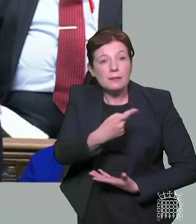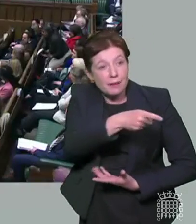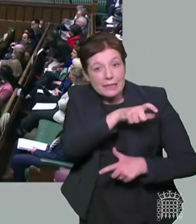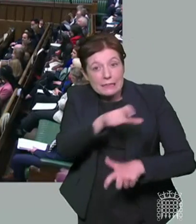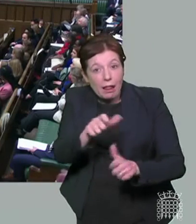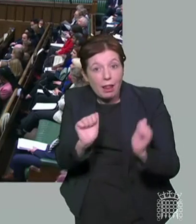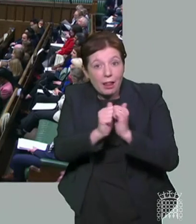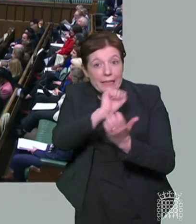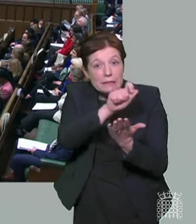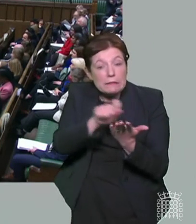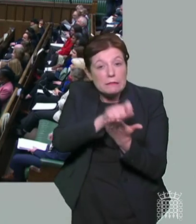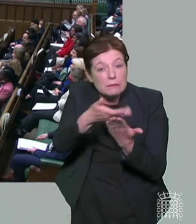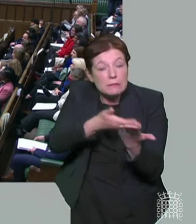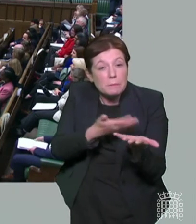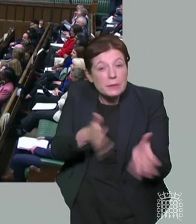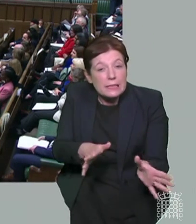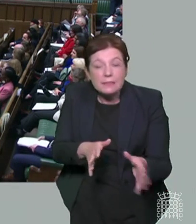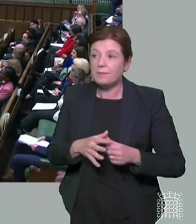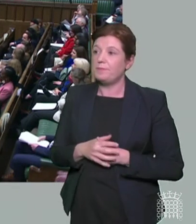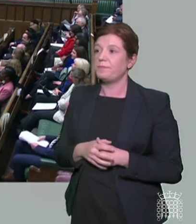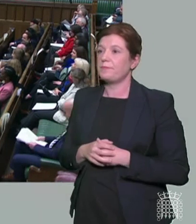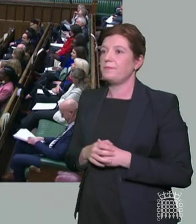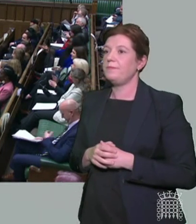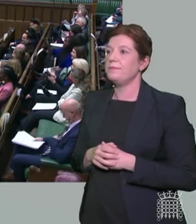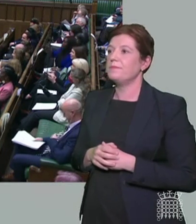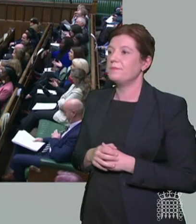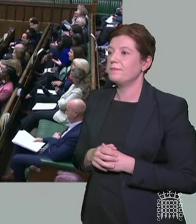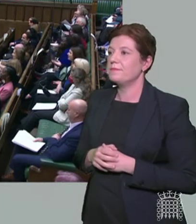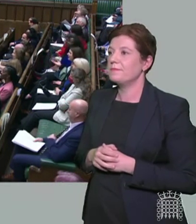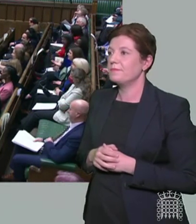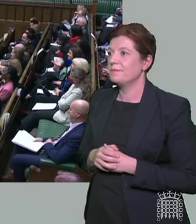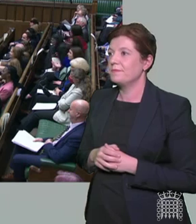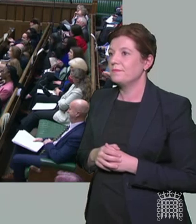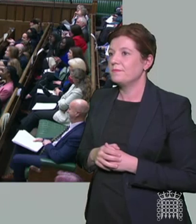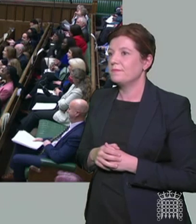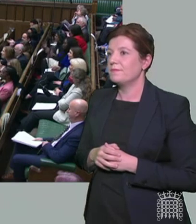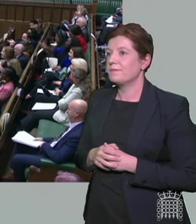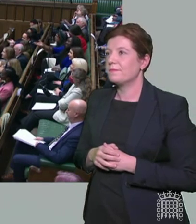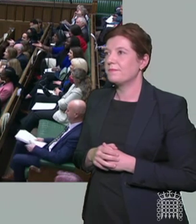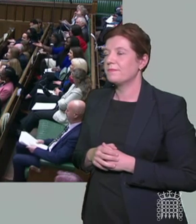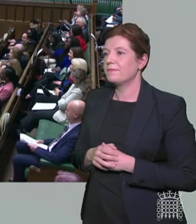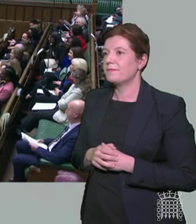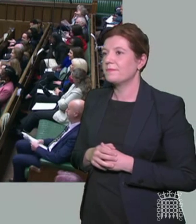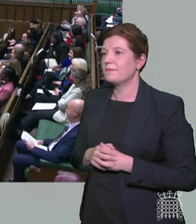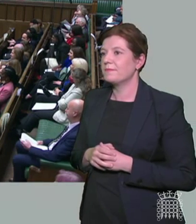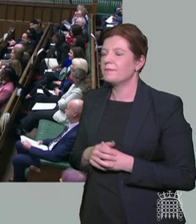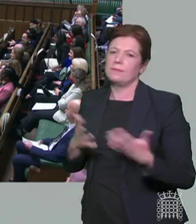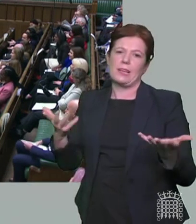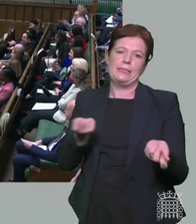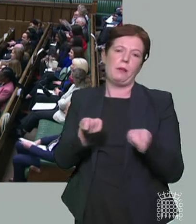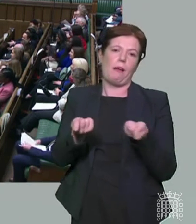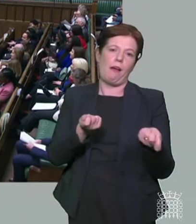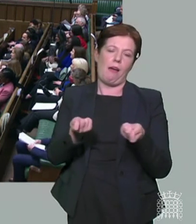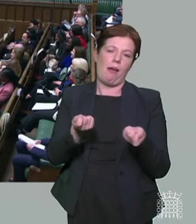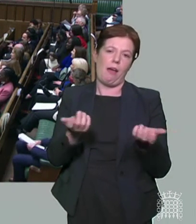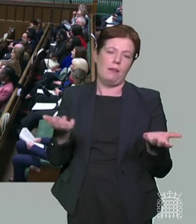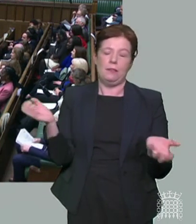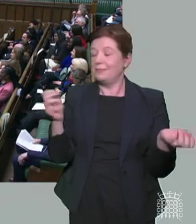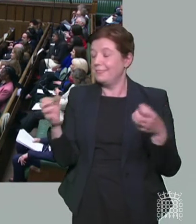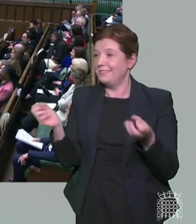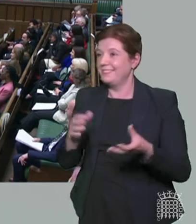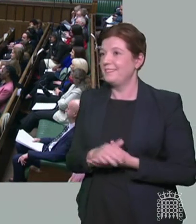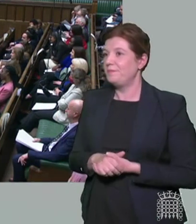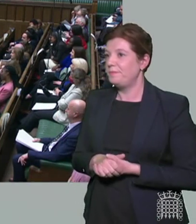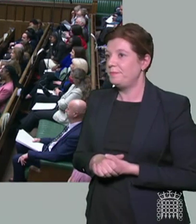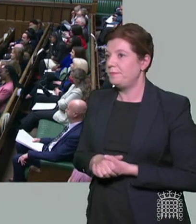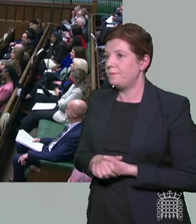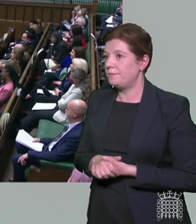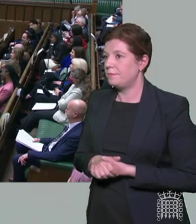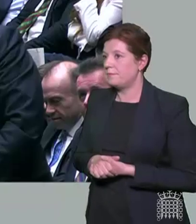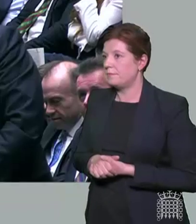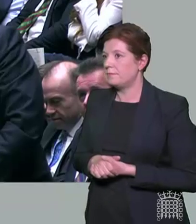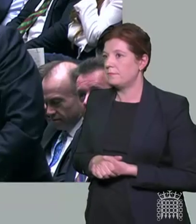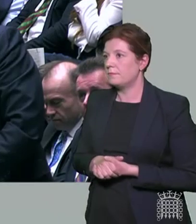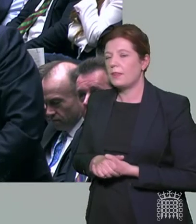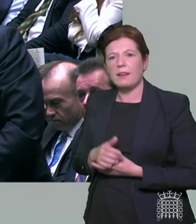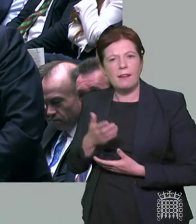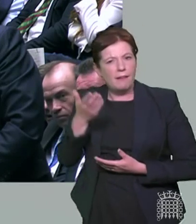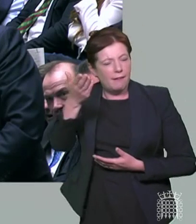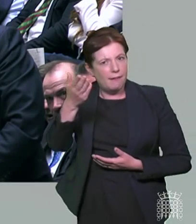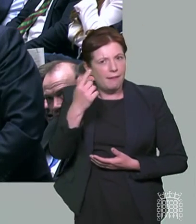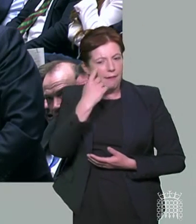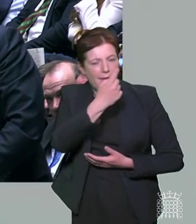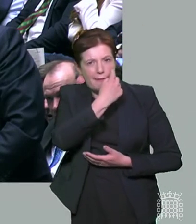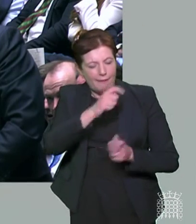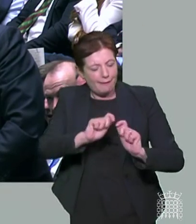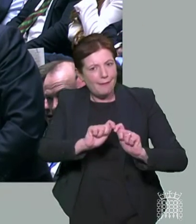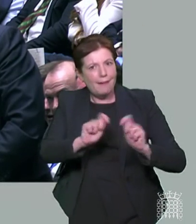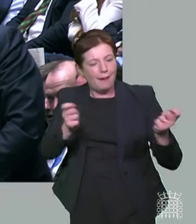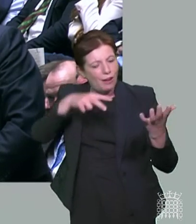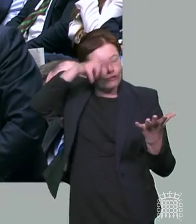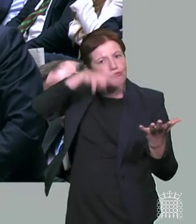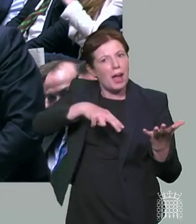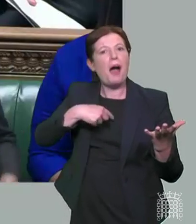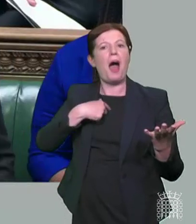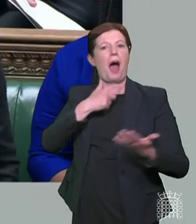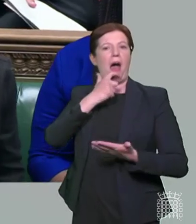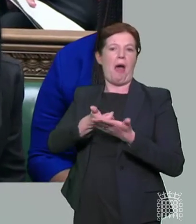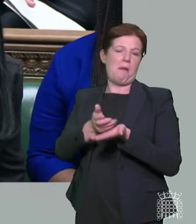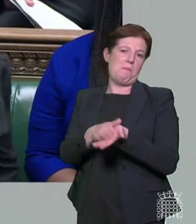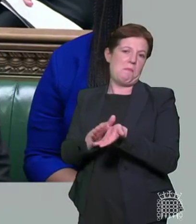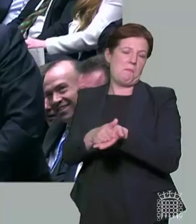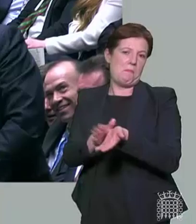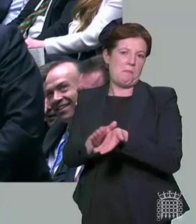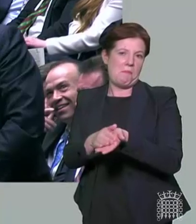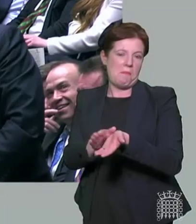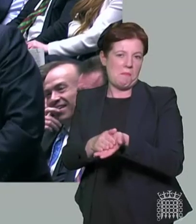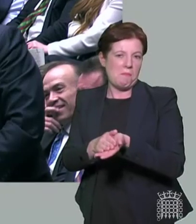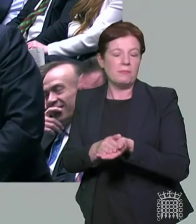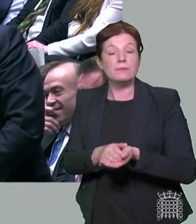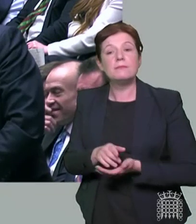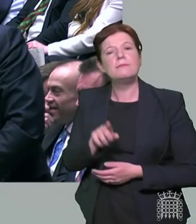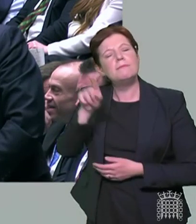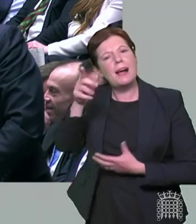All I can say is that I am delighted that the honourable Lady is a reader of The Daily Telegraph.